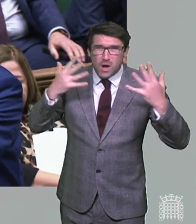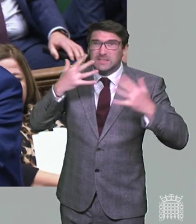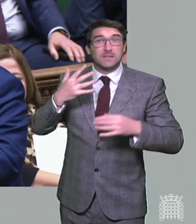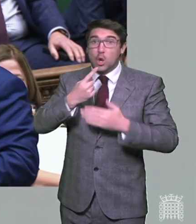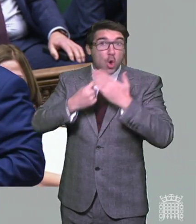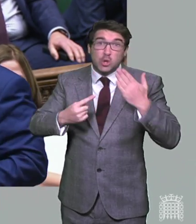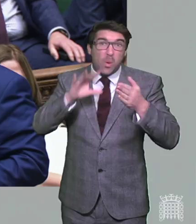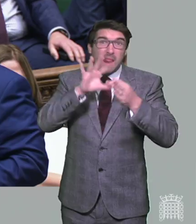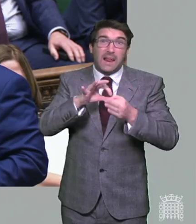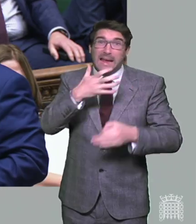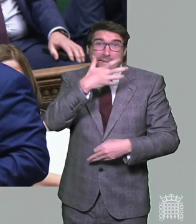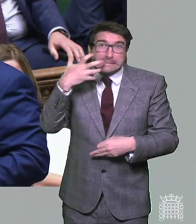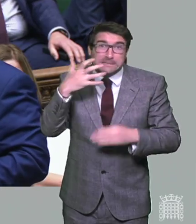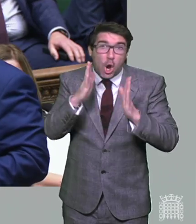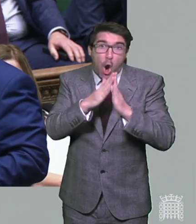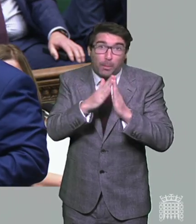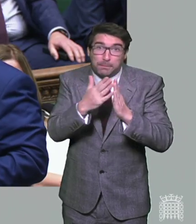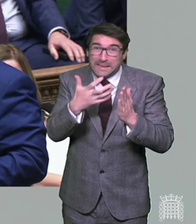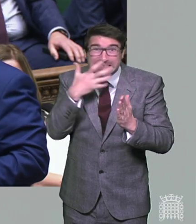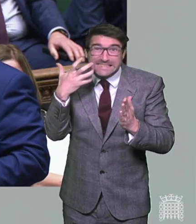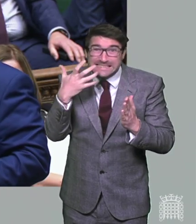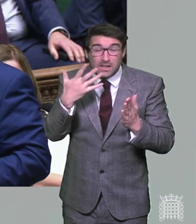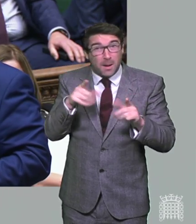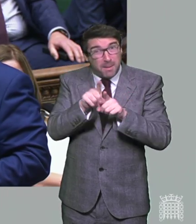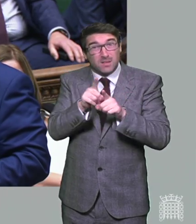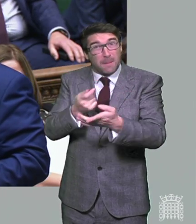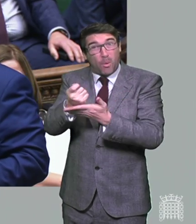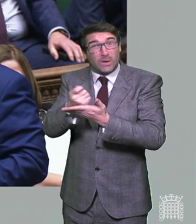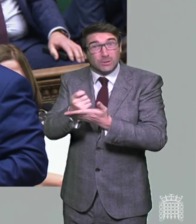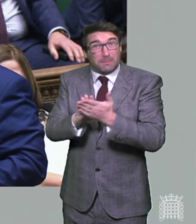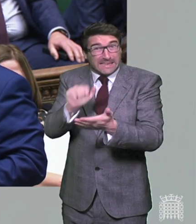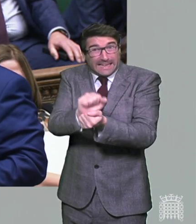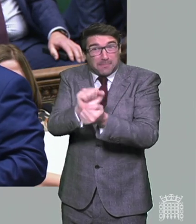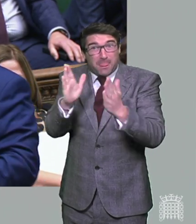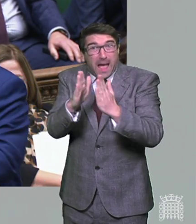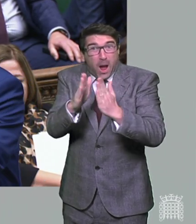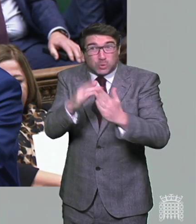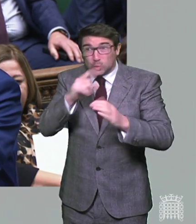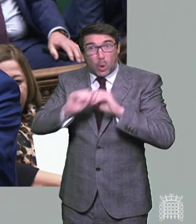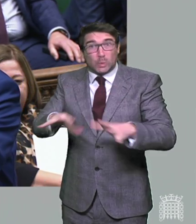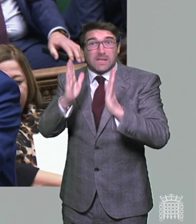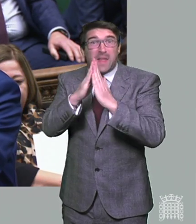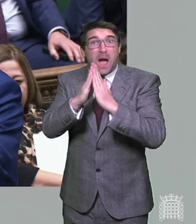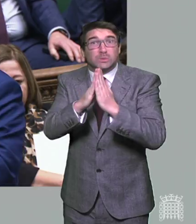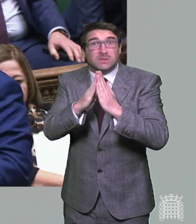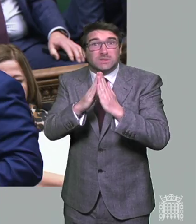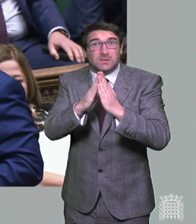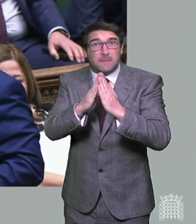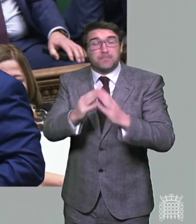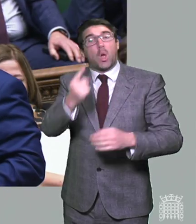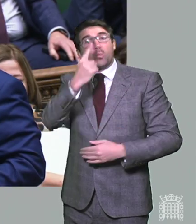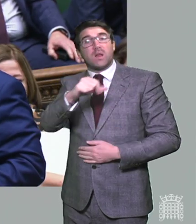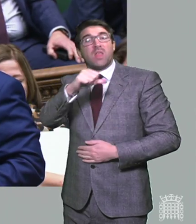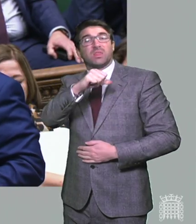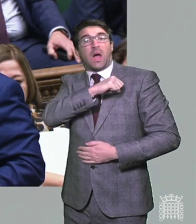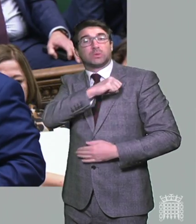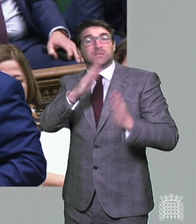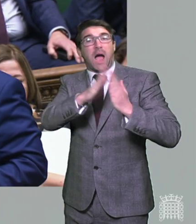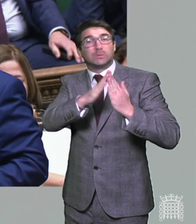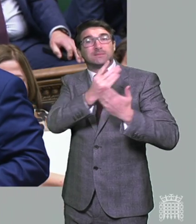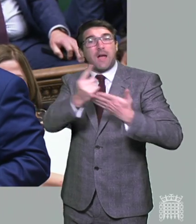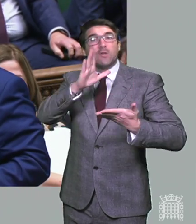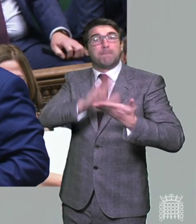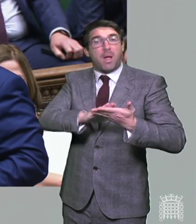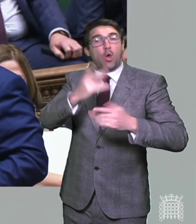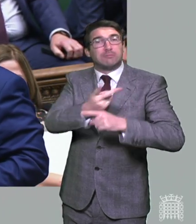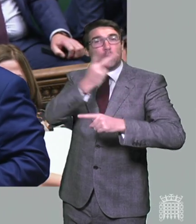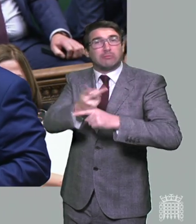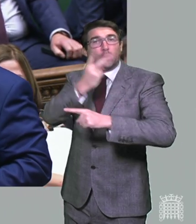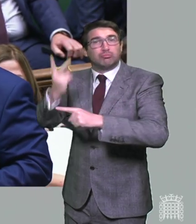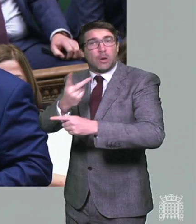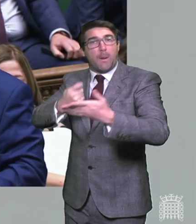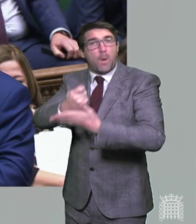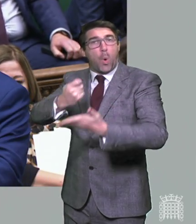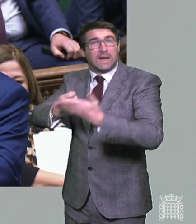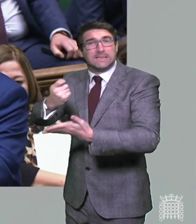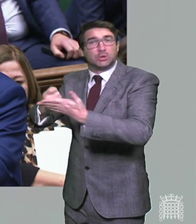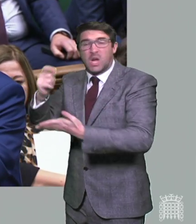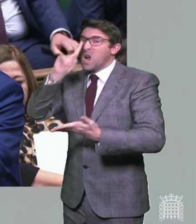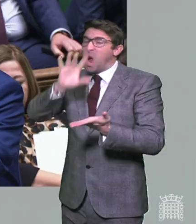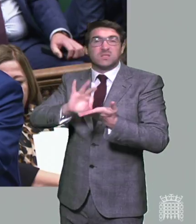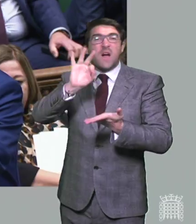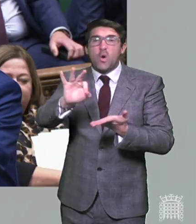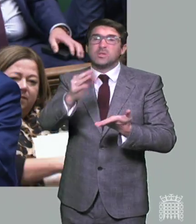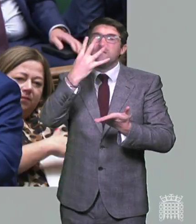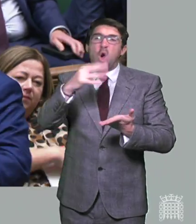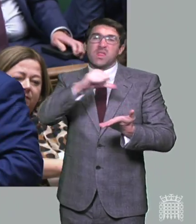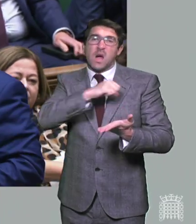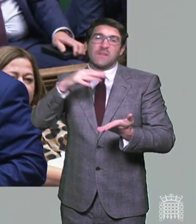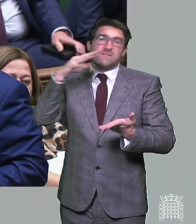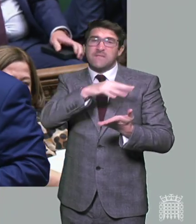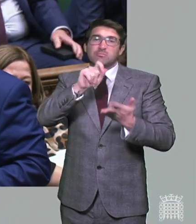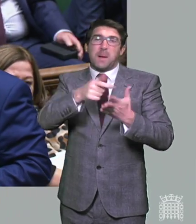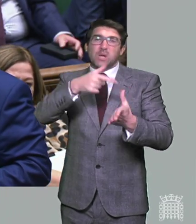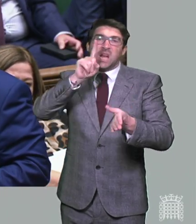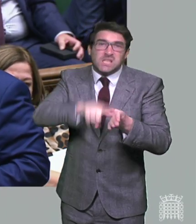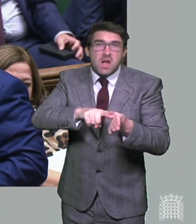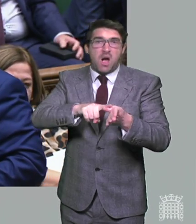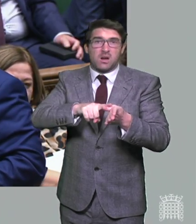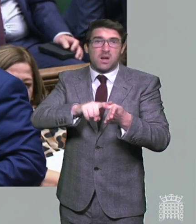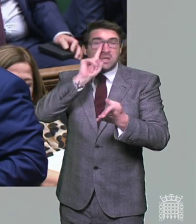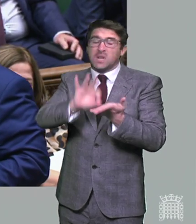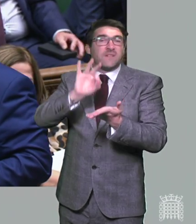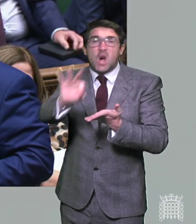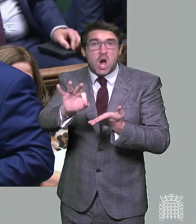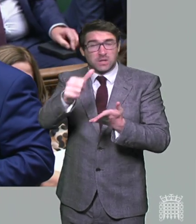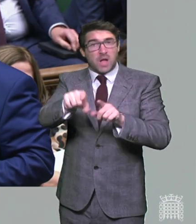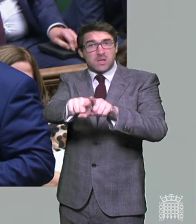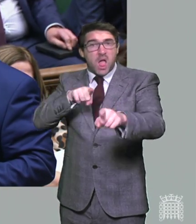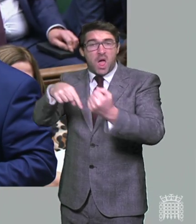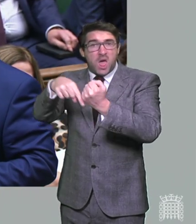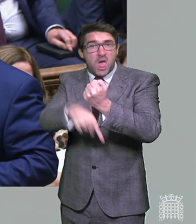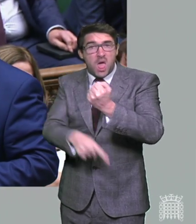The scale of this Tory crisis is frightening: 100,000 households a month are up for mortgage renewals; people cannot afford to pay an extra £4,500 a year in interest, and plenty are already falling behind.